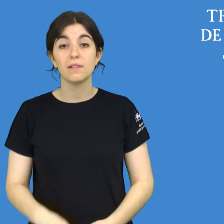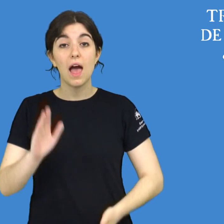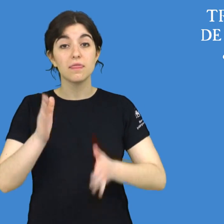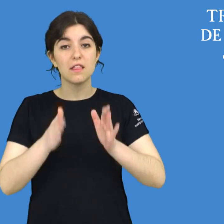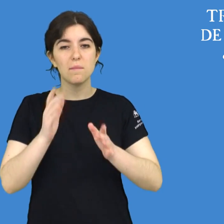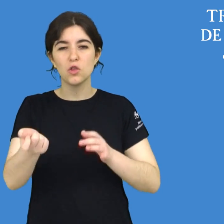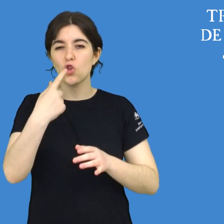terapia